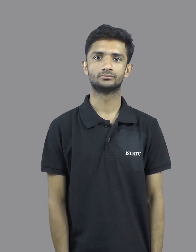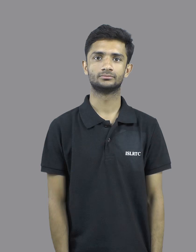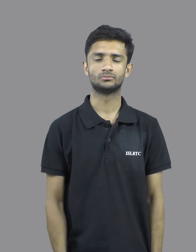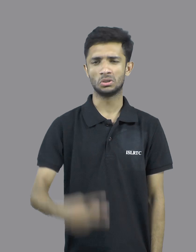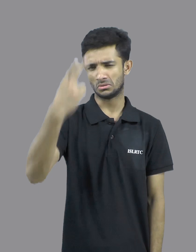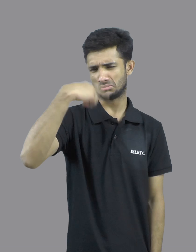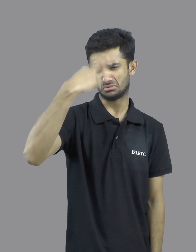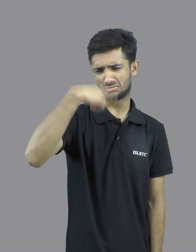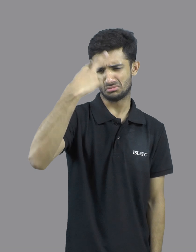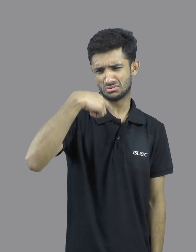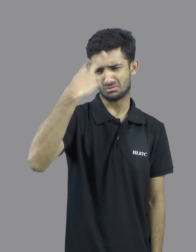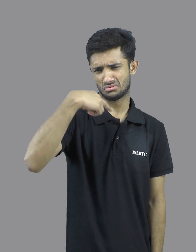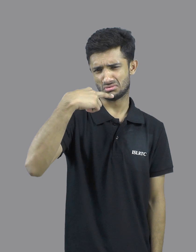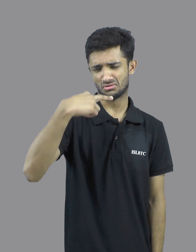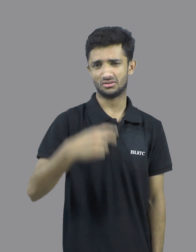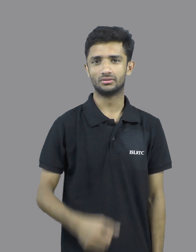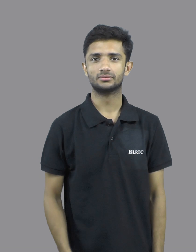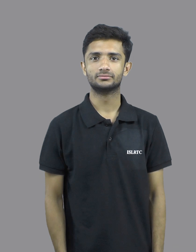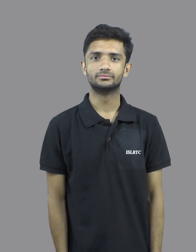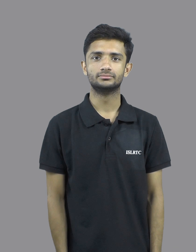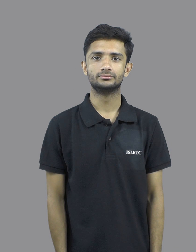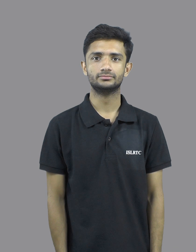Cry Weep